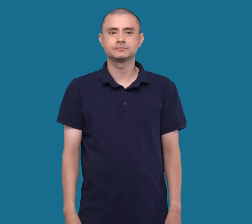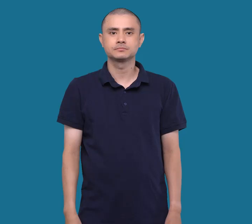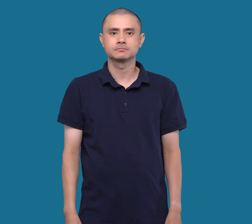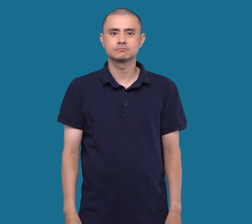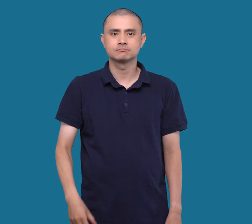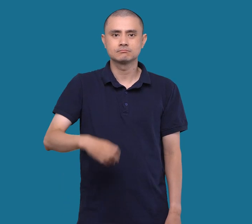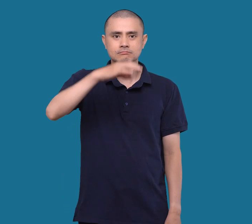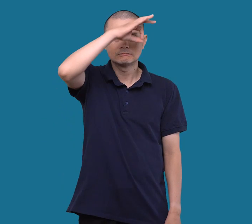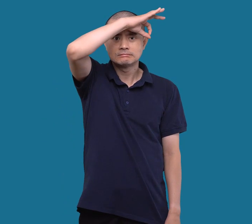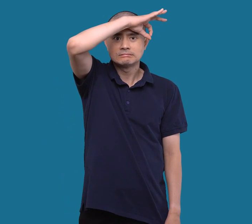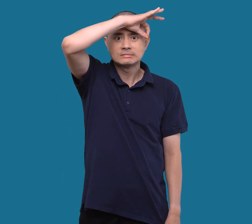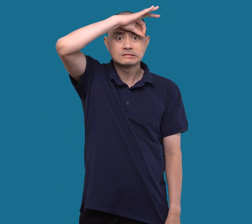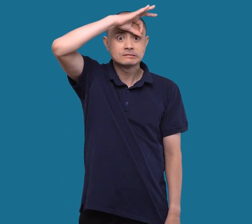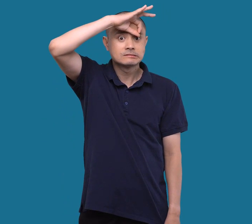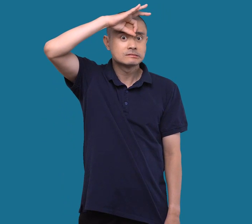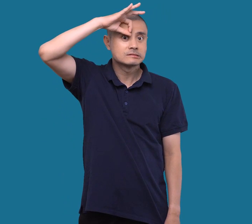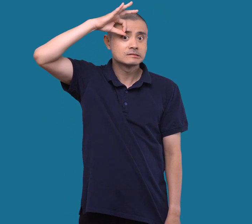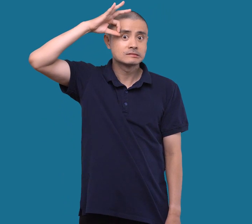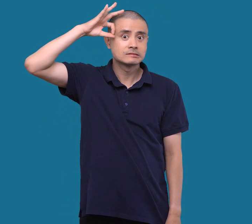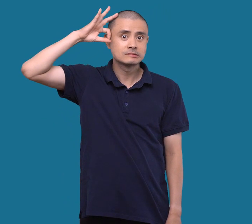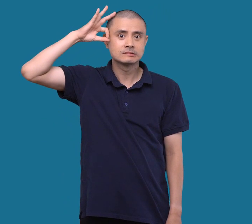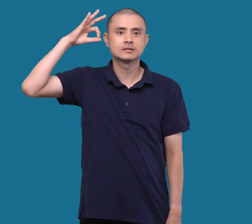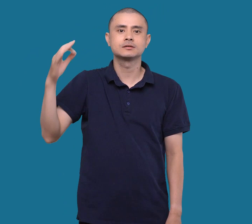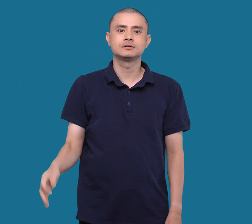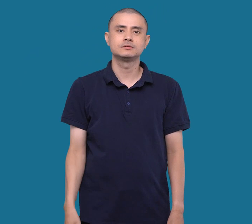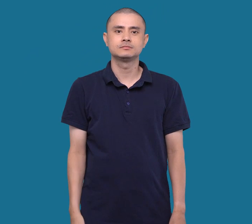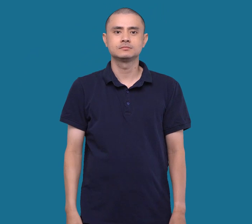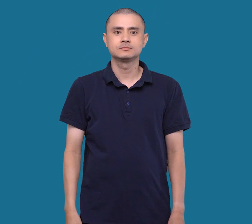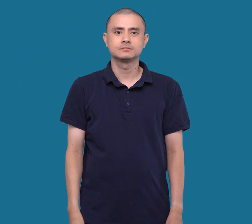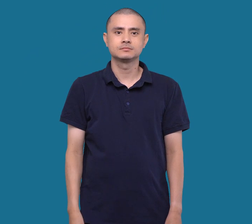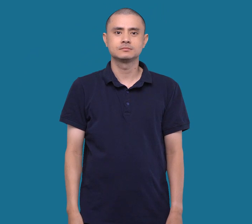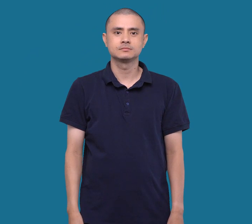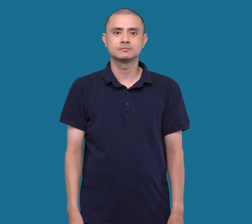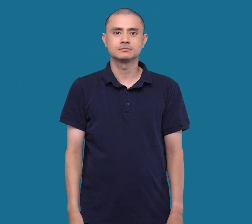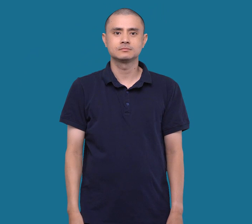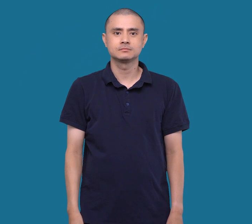mù chữ